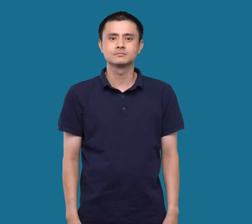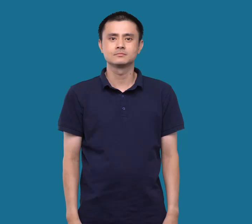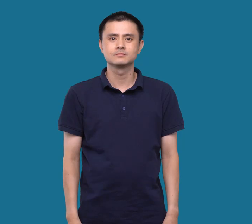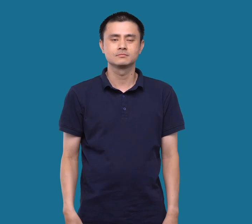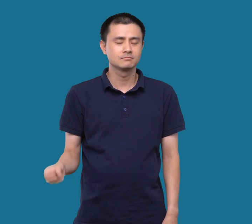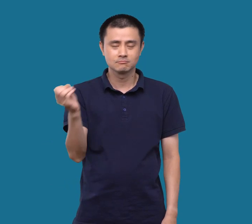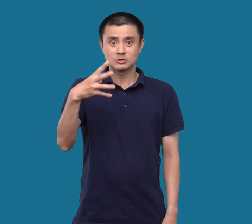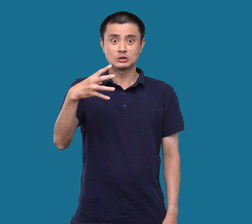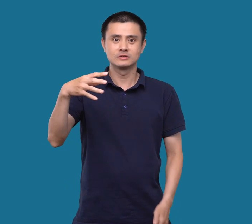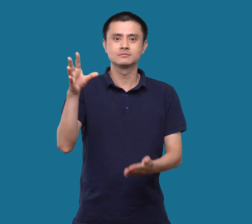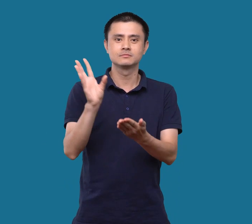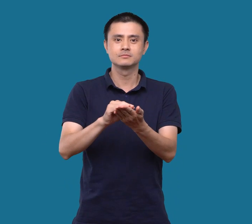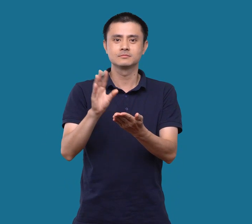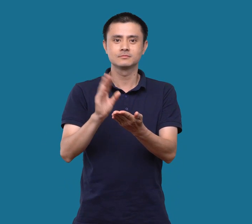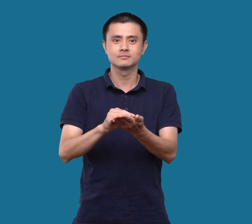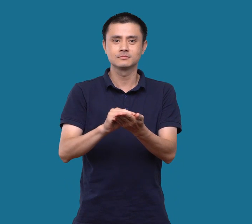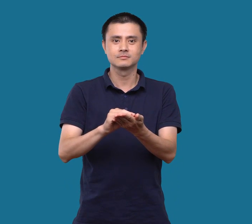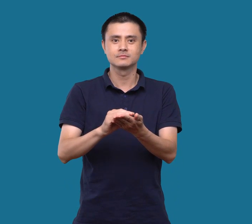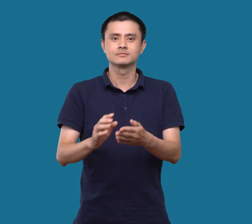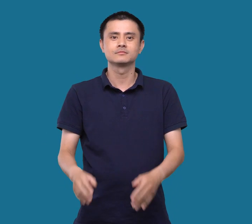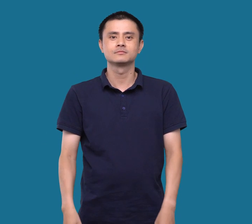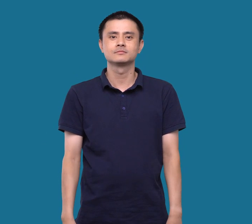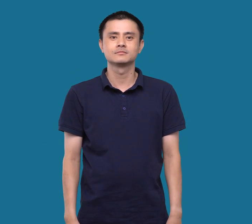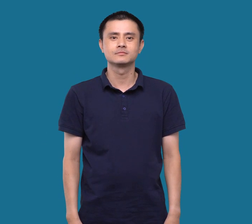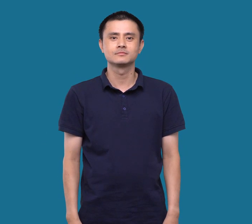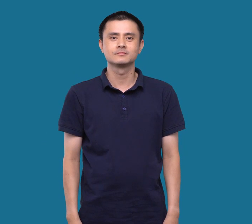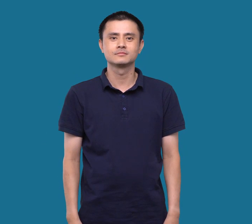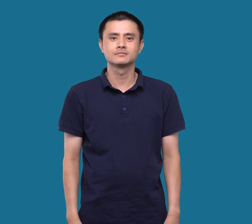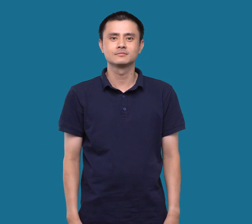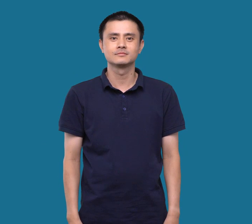nạp điện